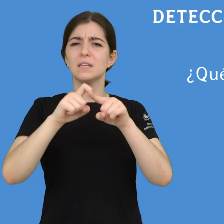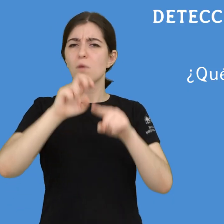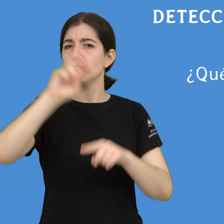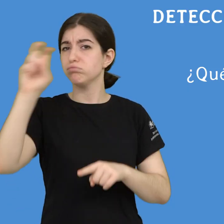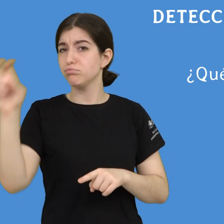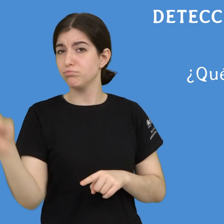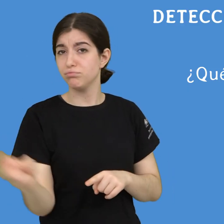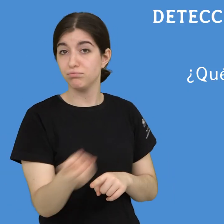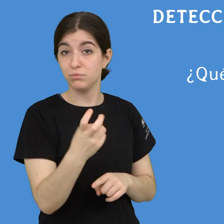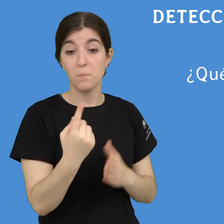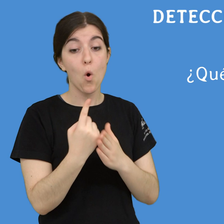etc